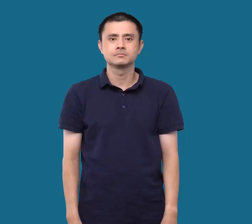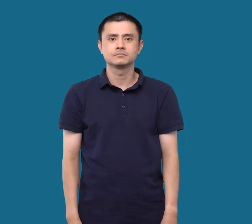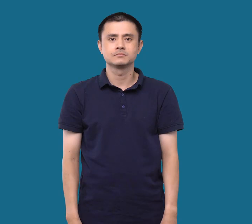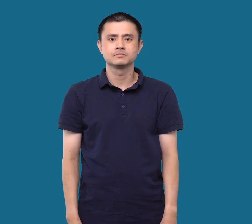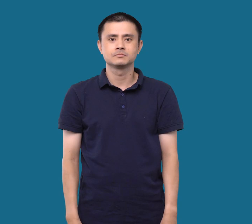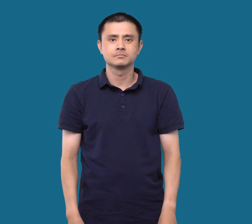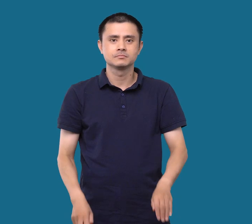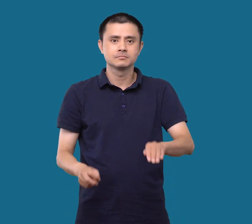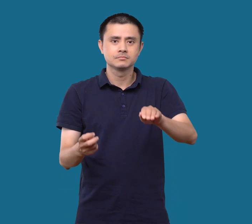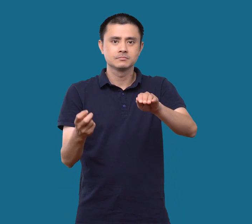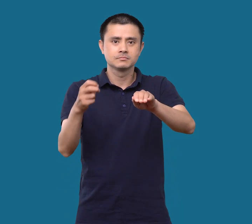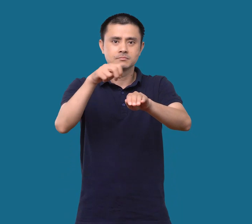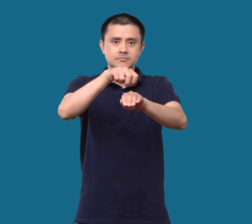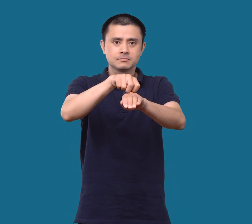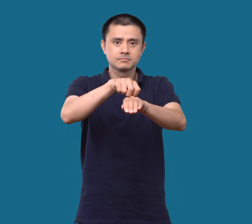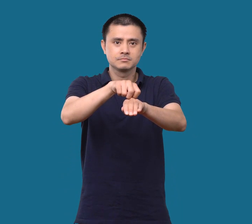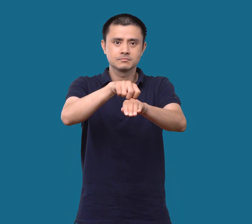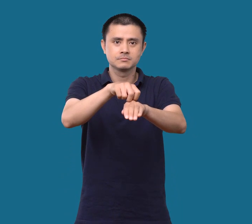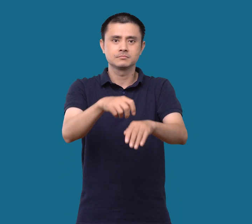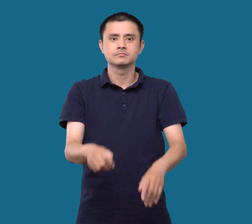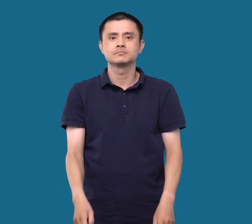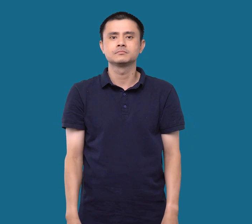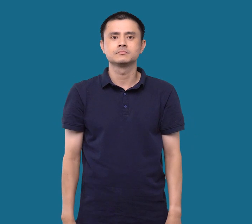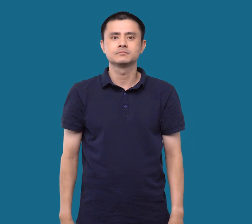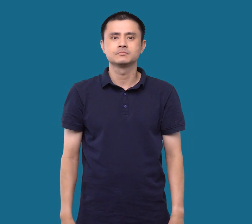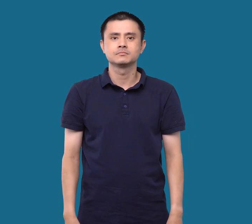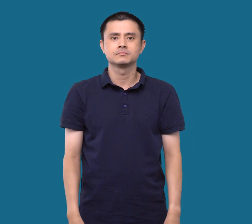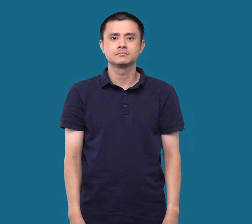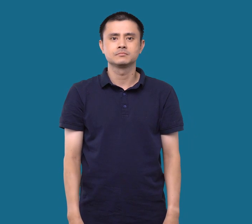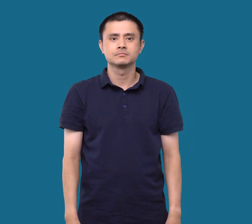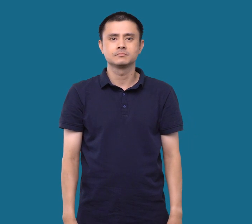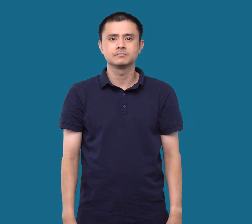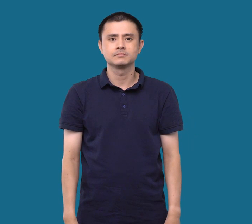lên xe